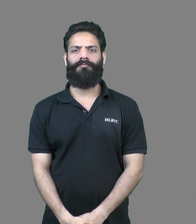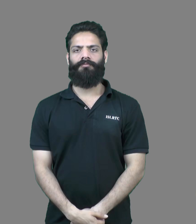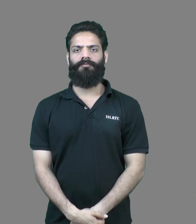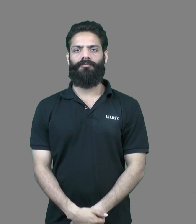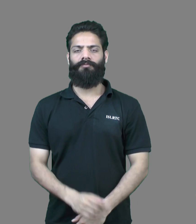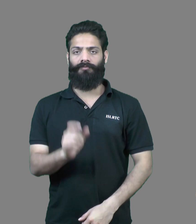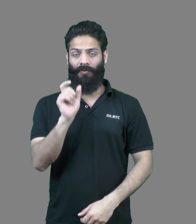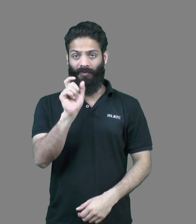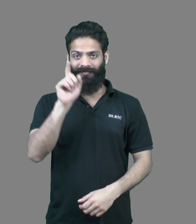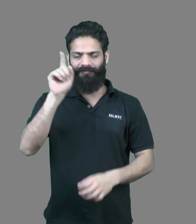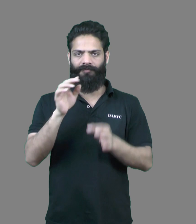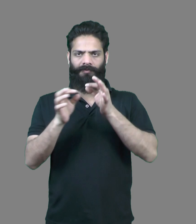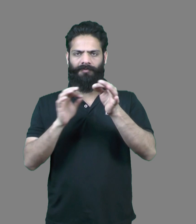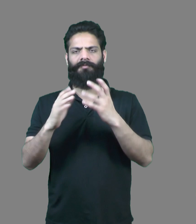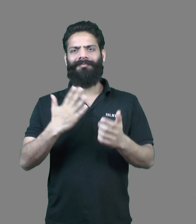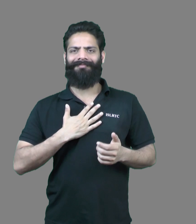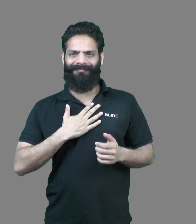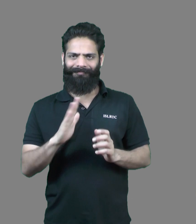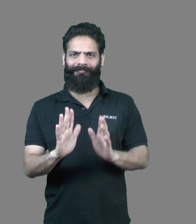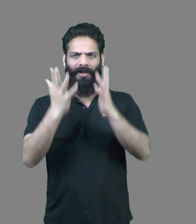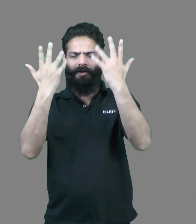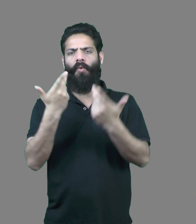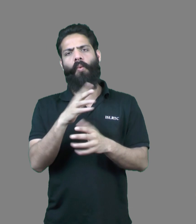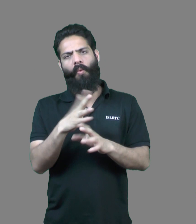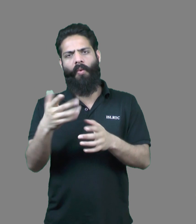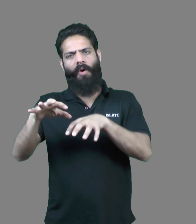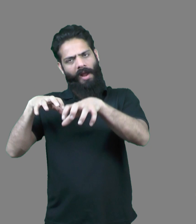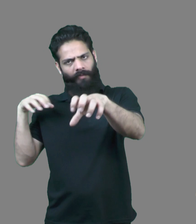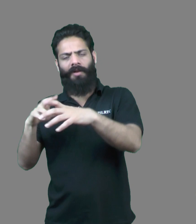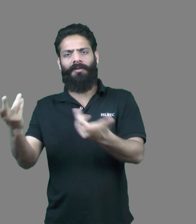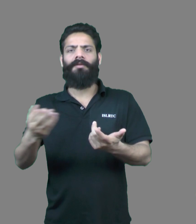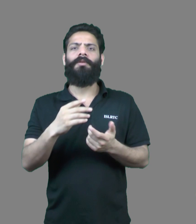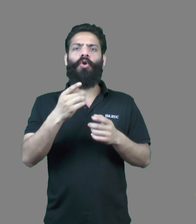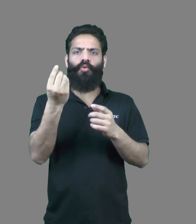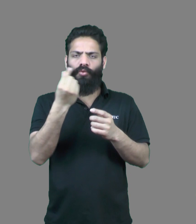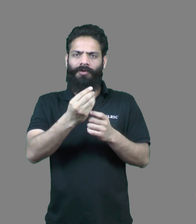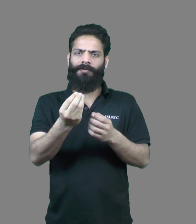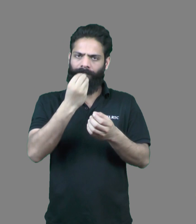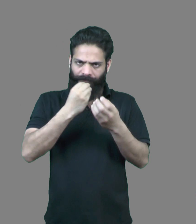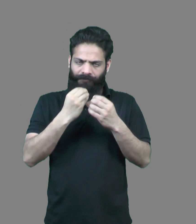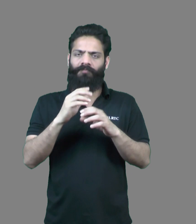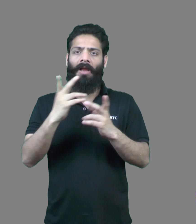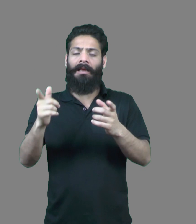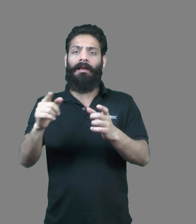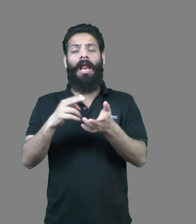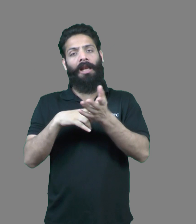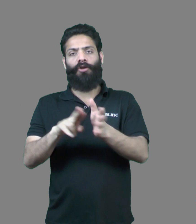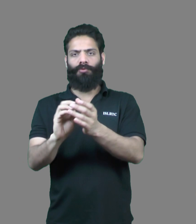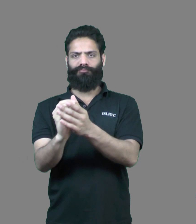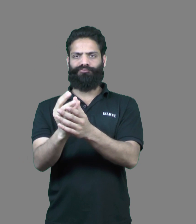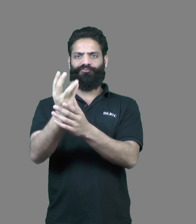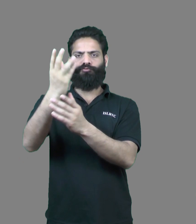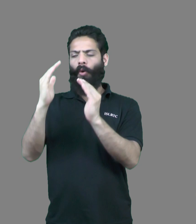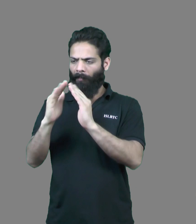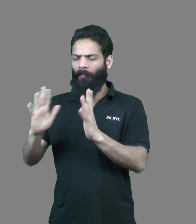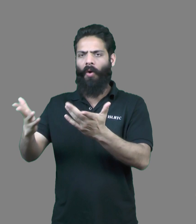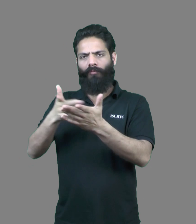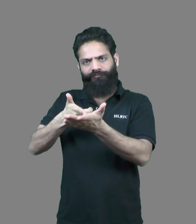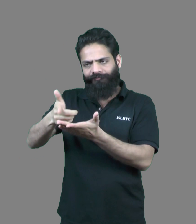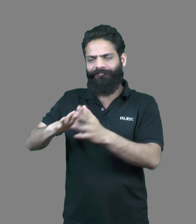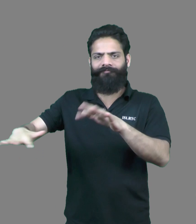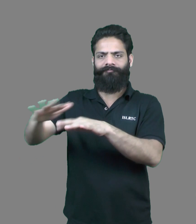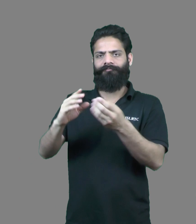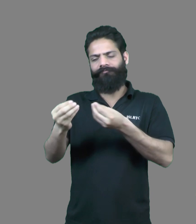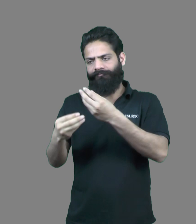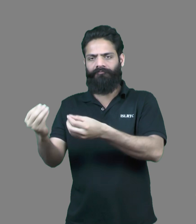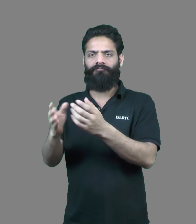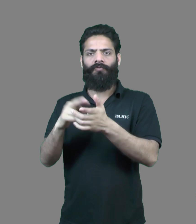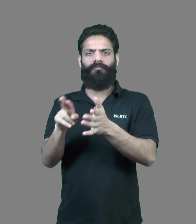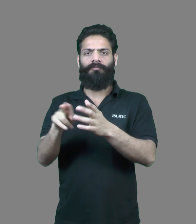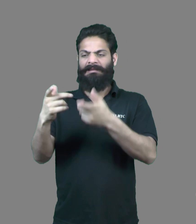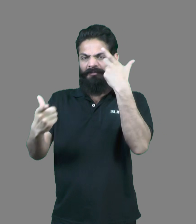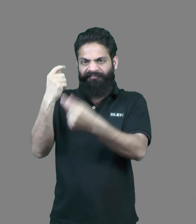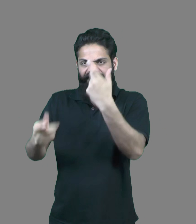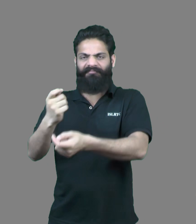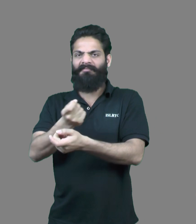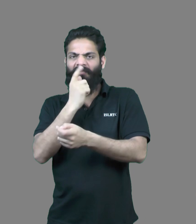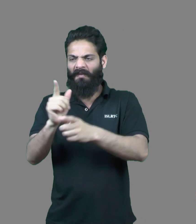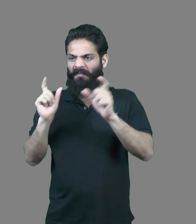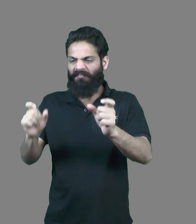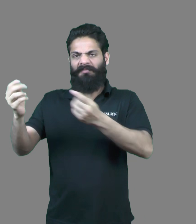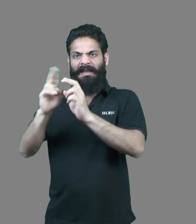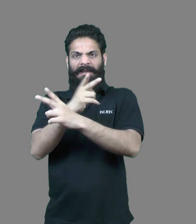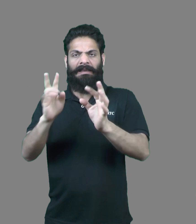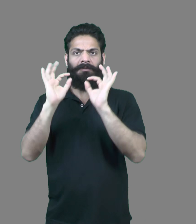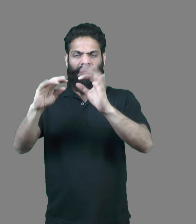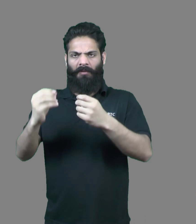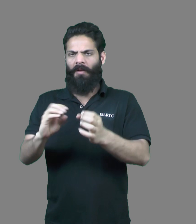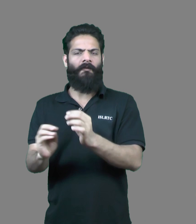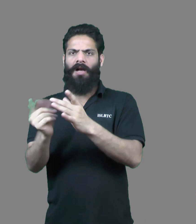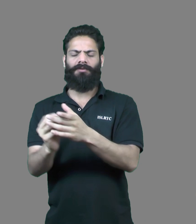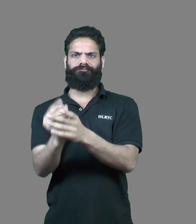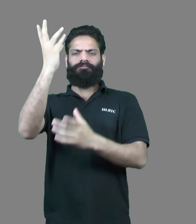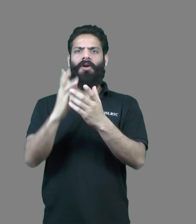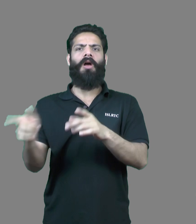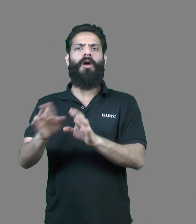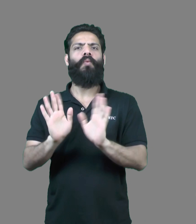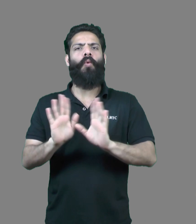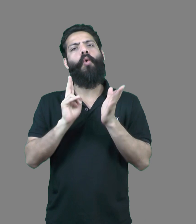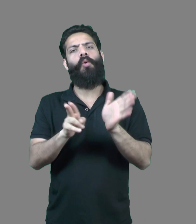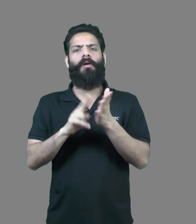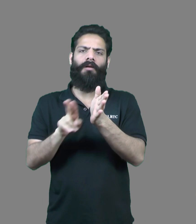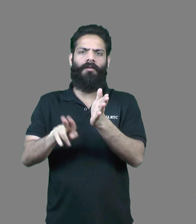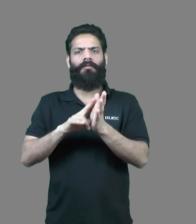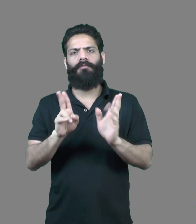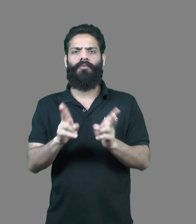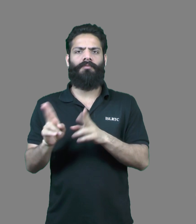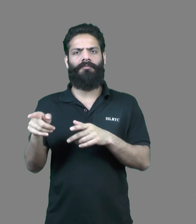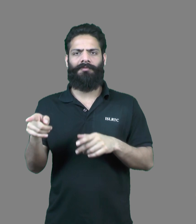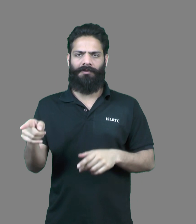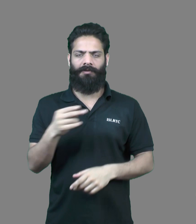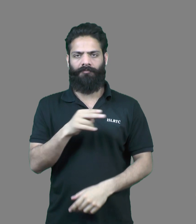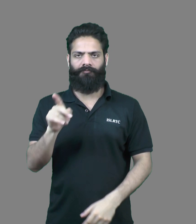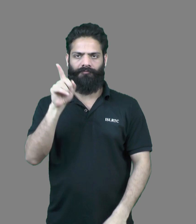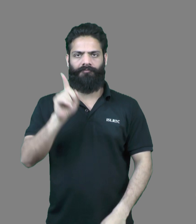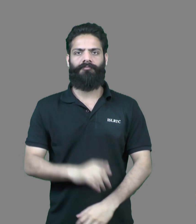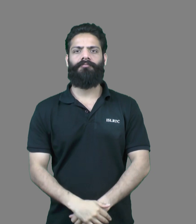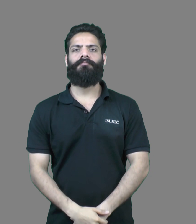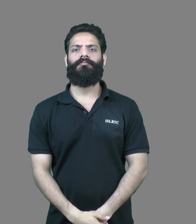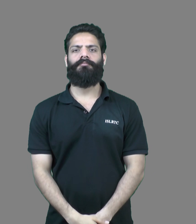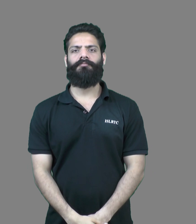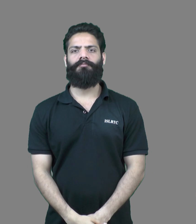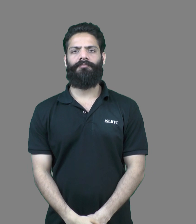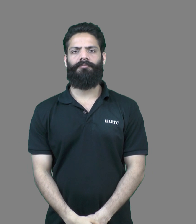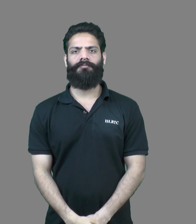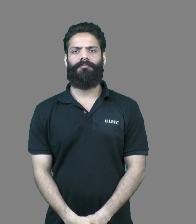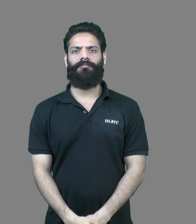Organic Food